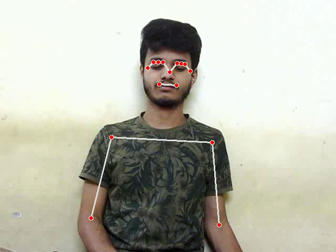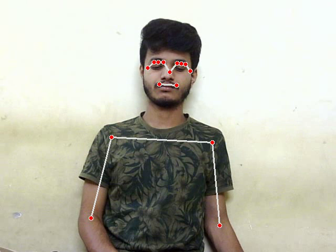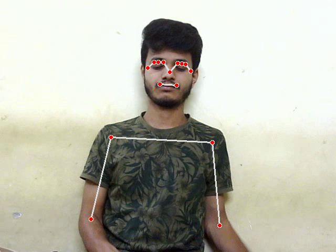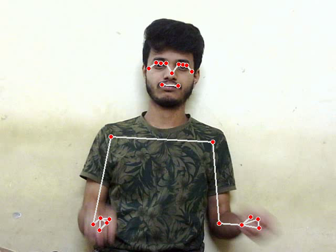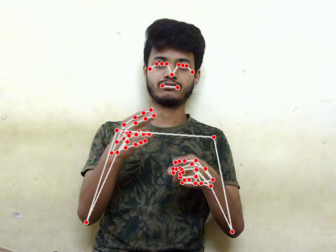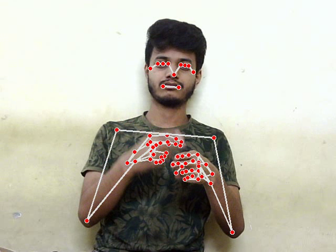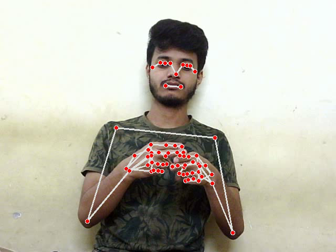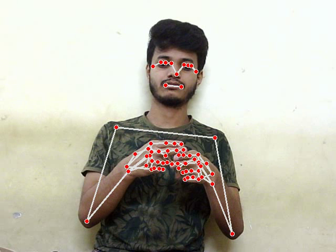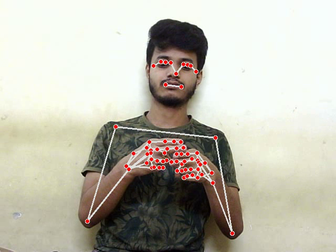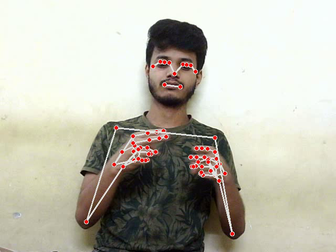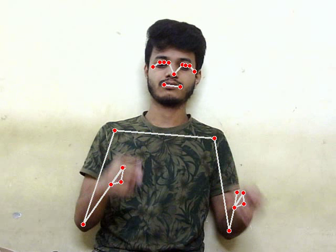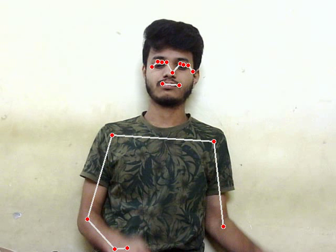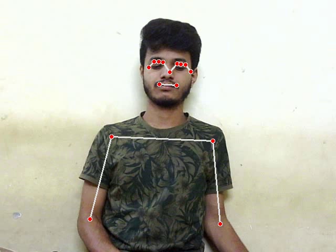name